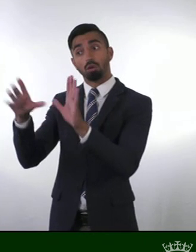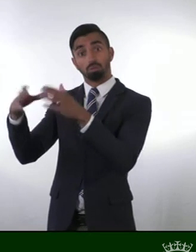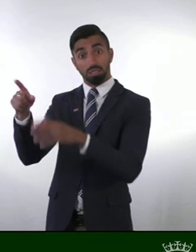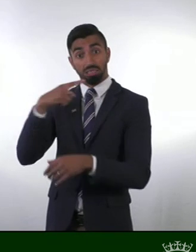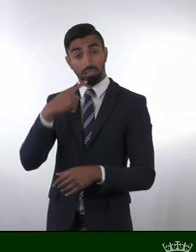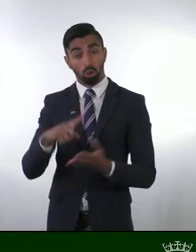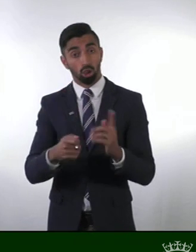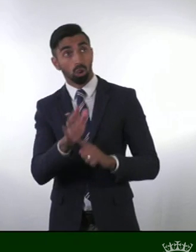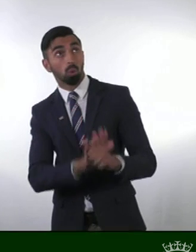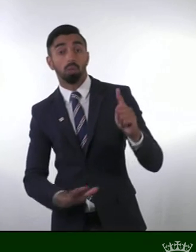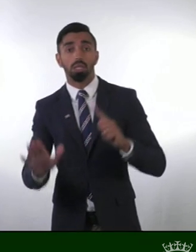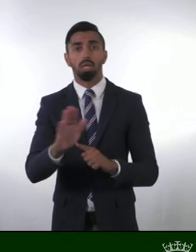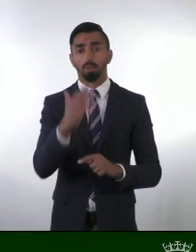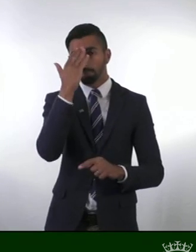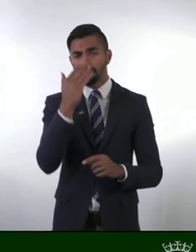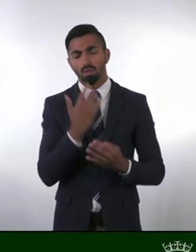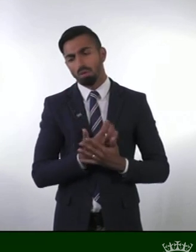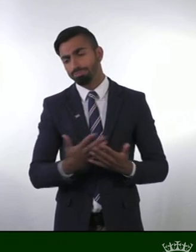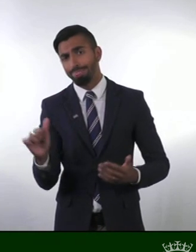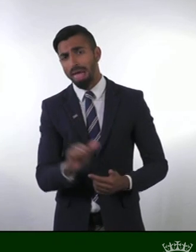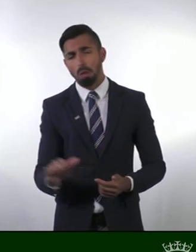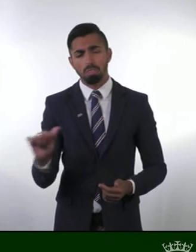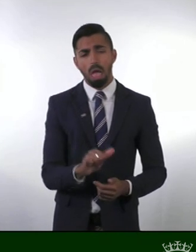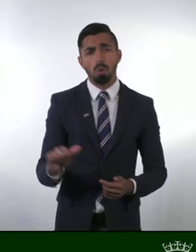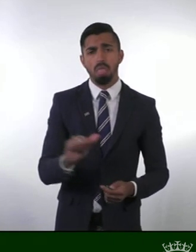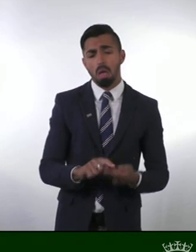People are struggling and they need help now.